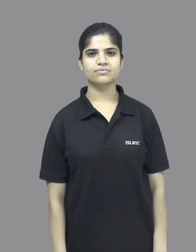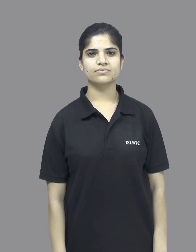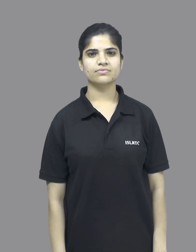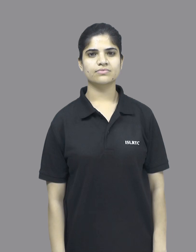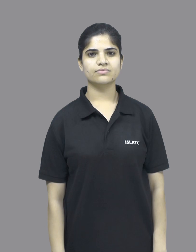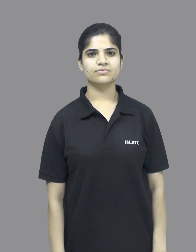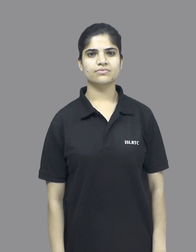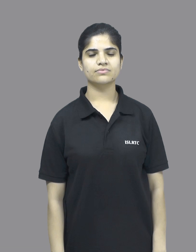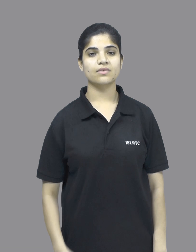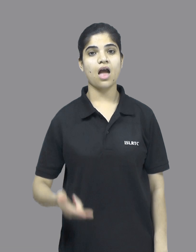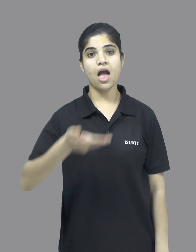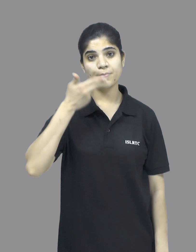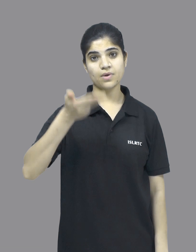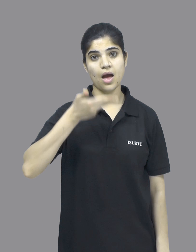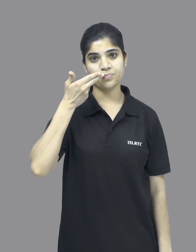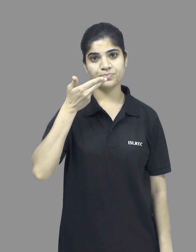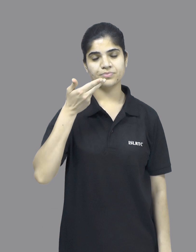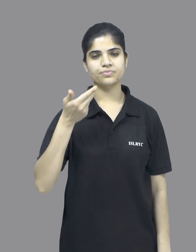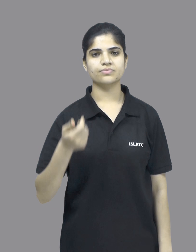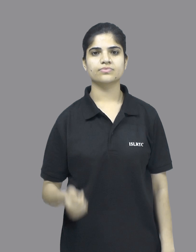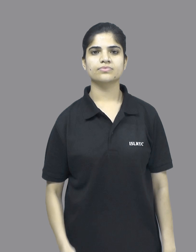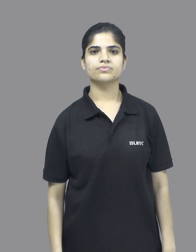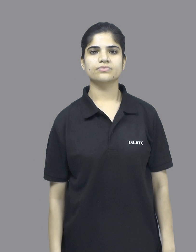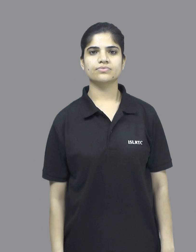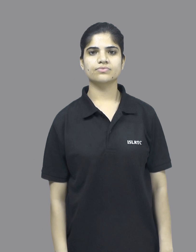Spoon